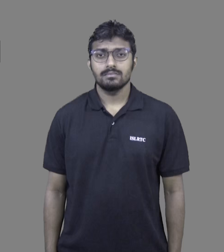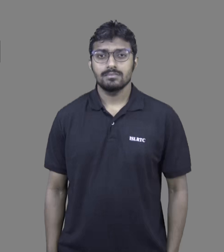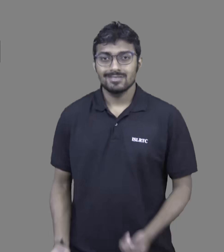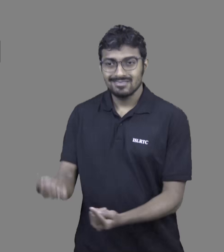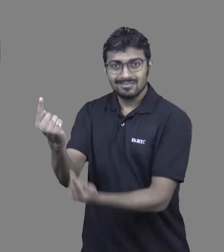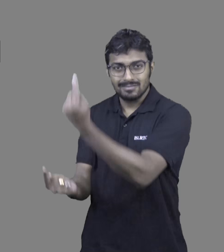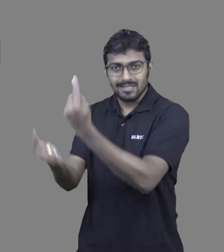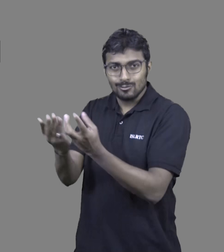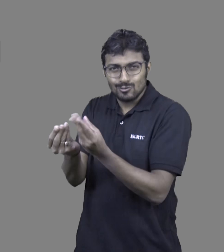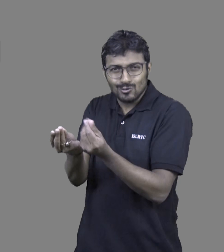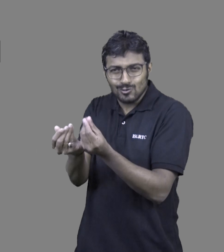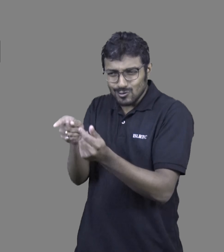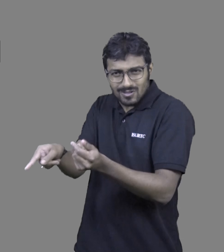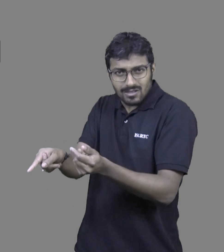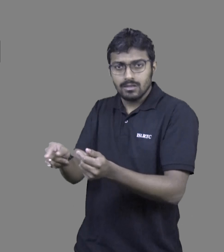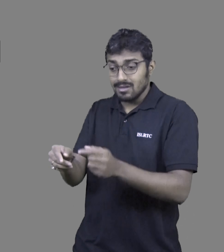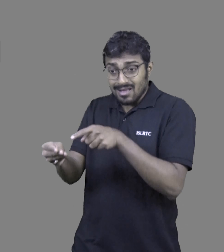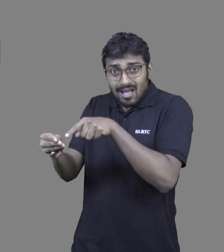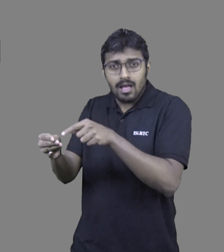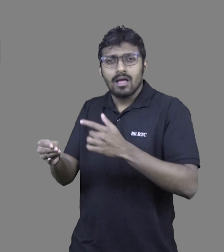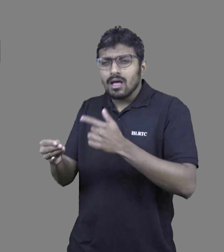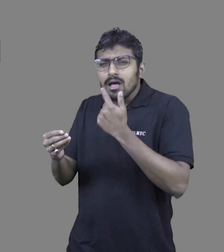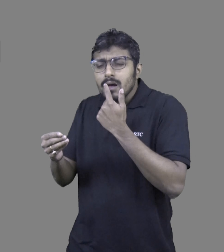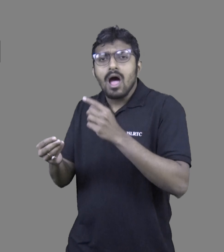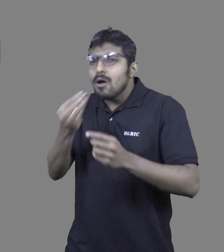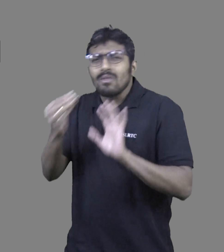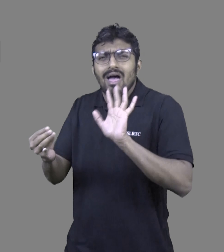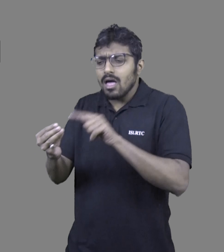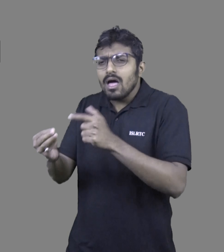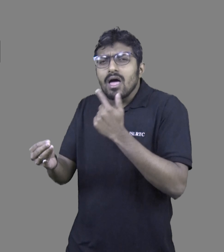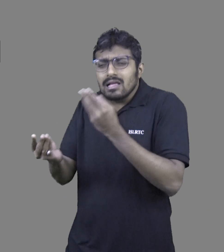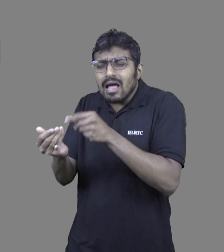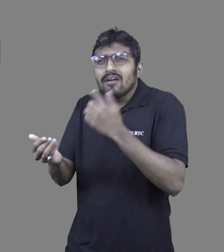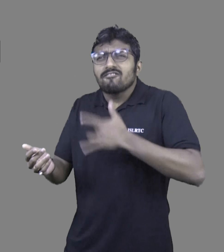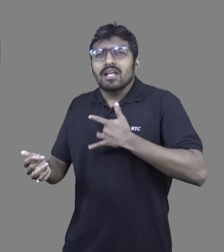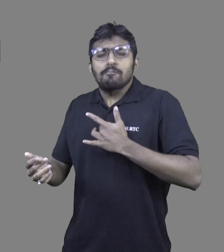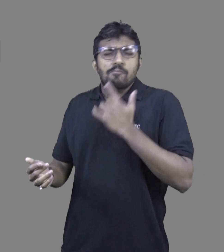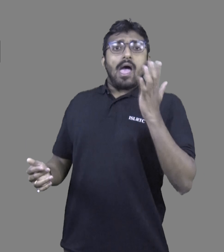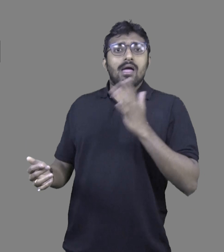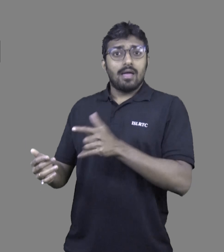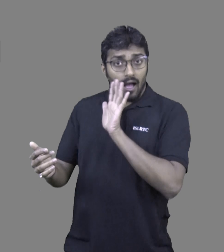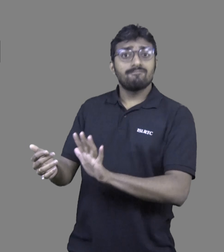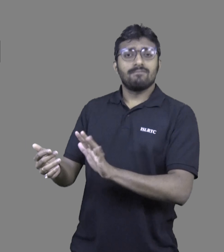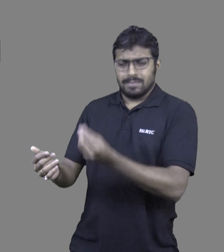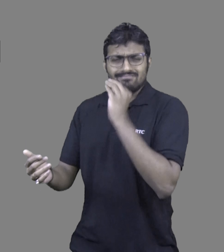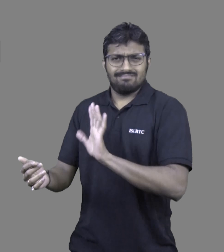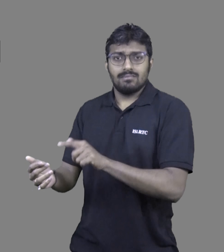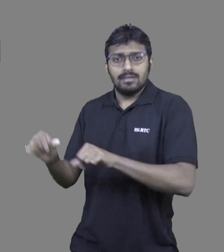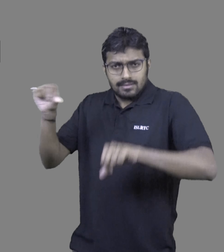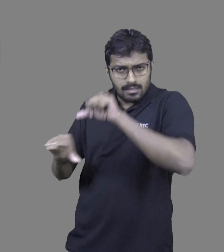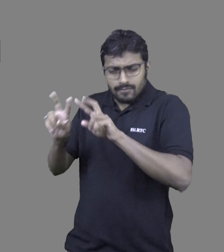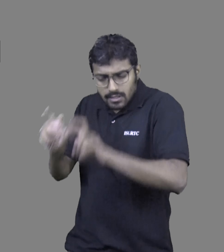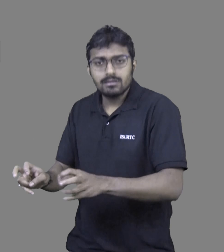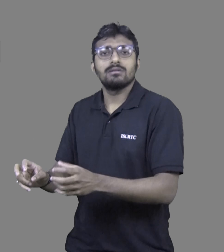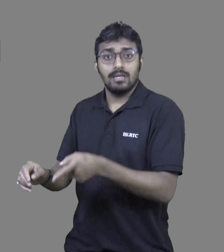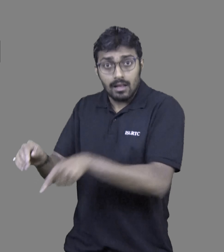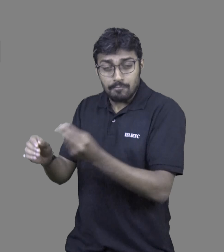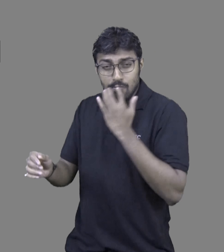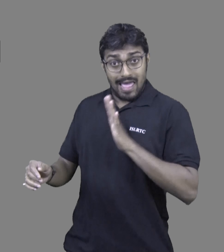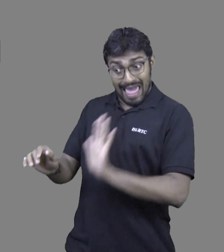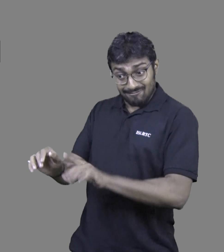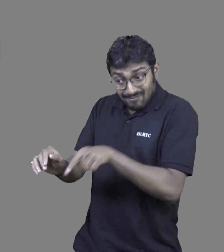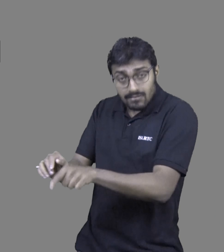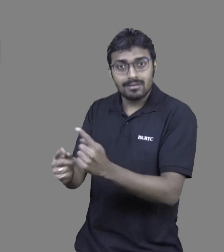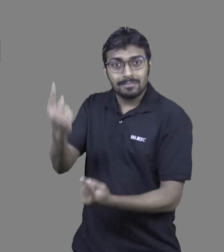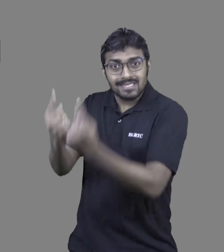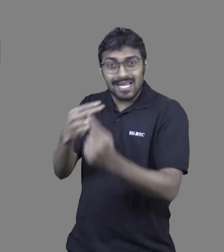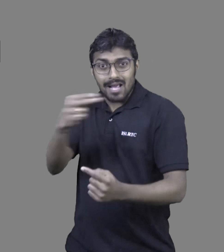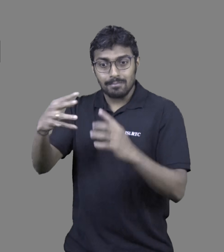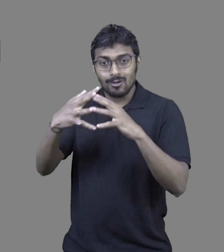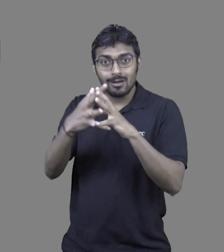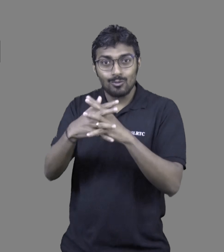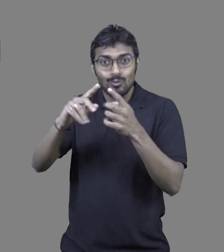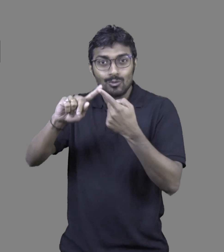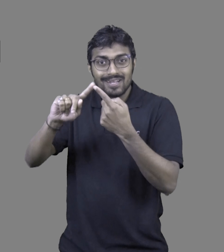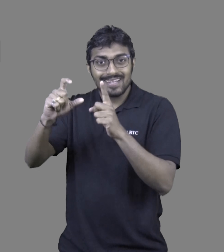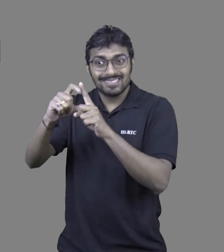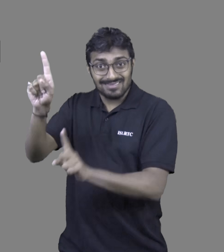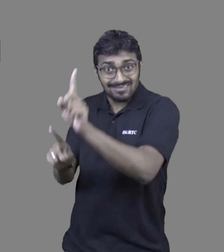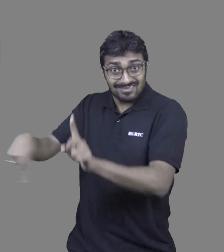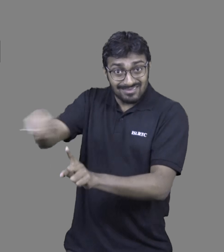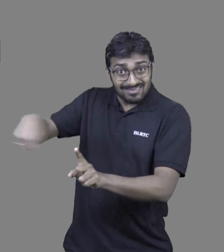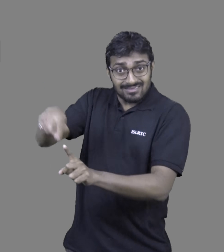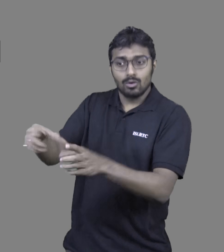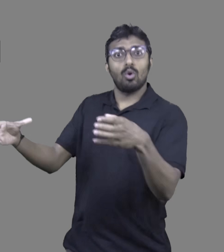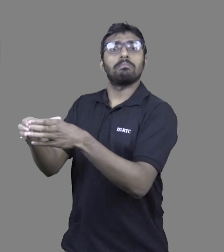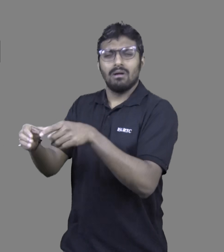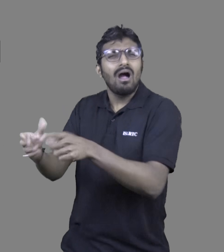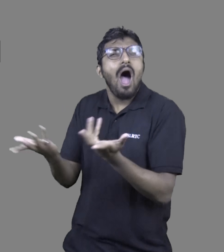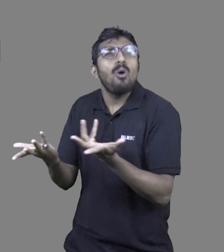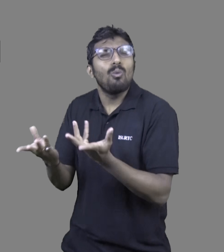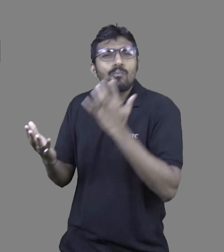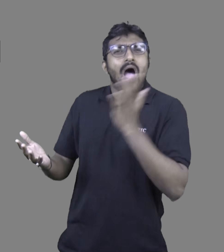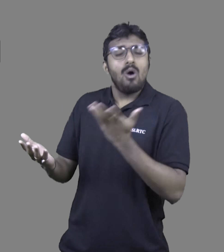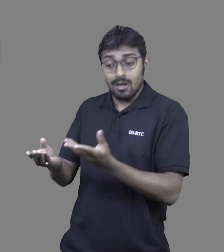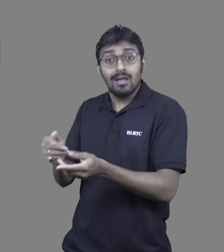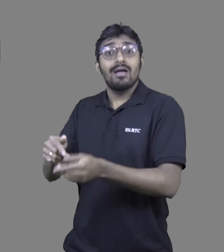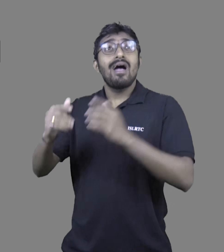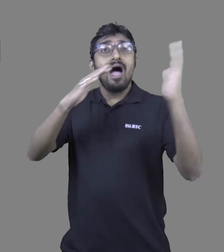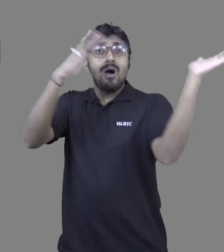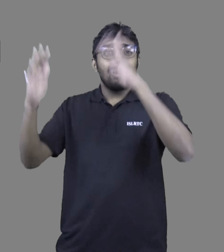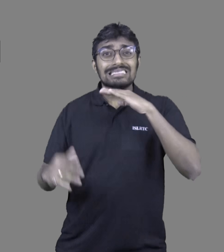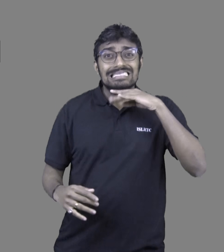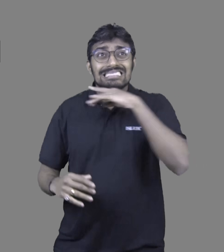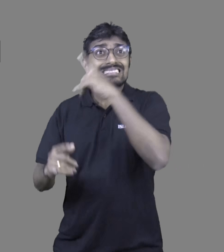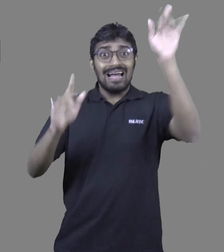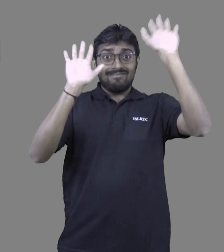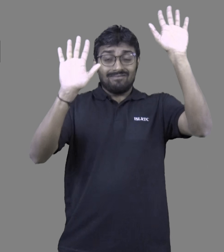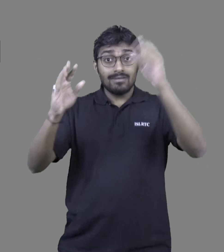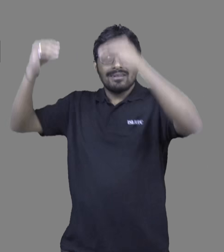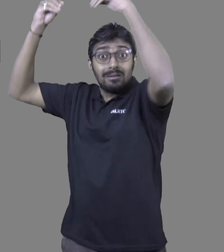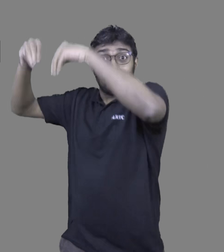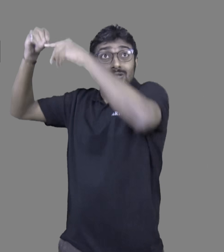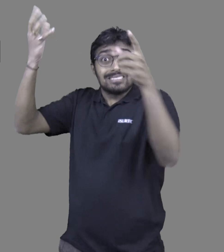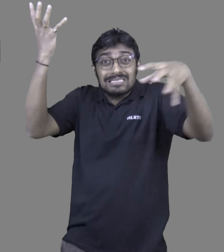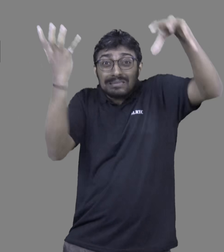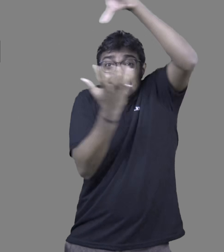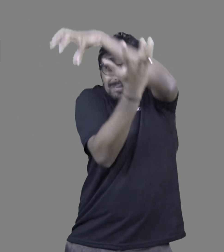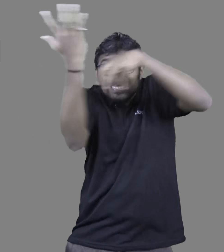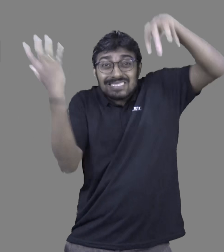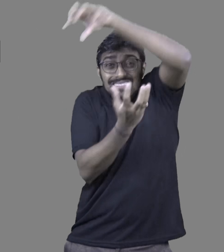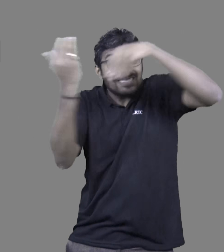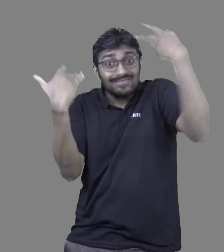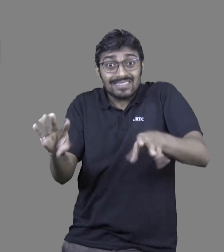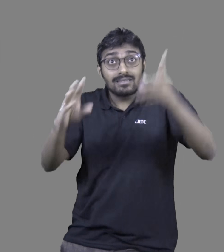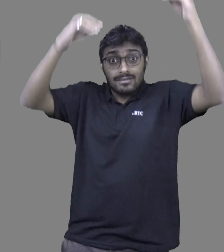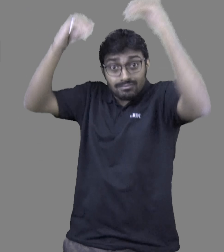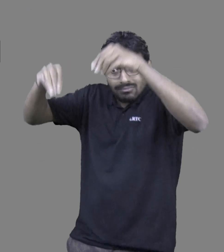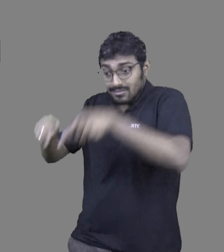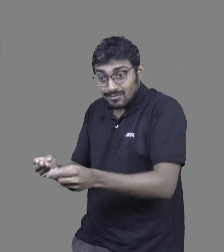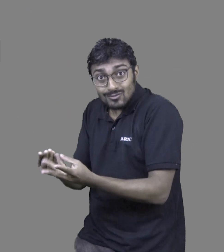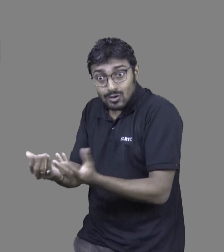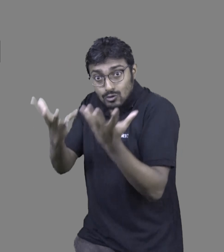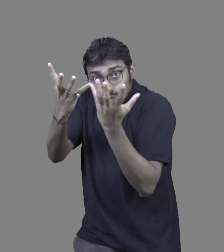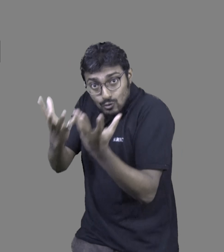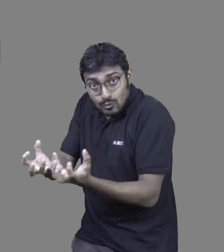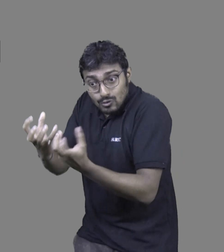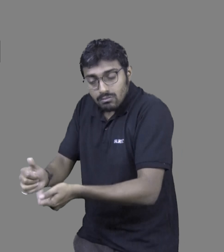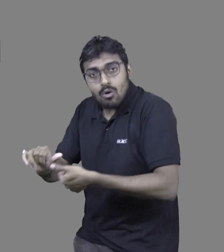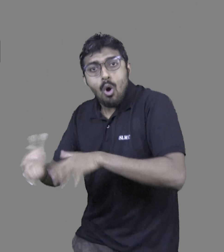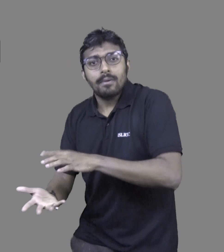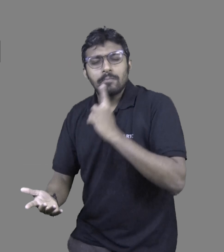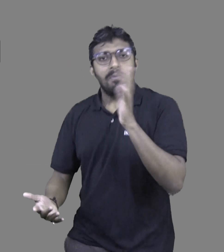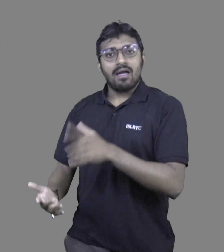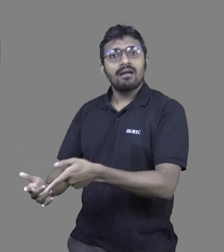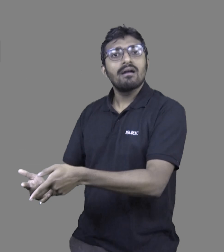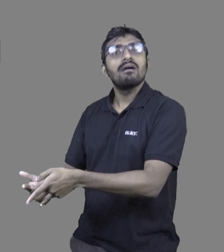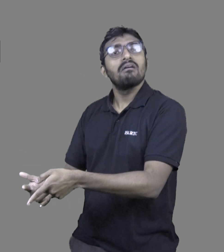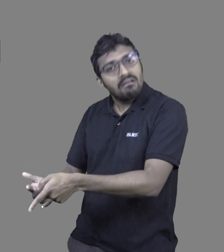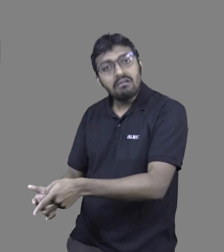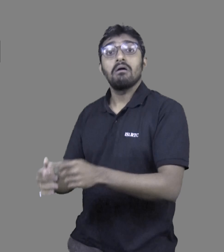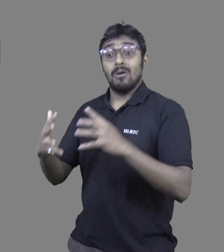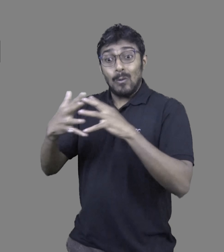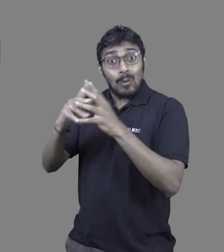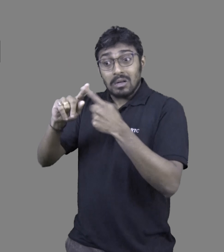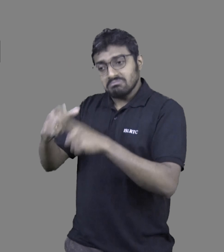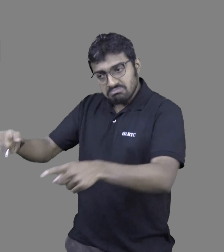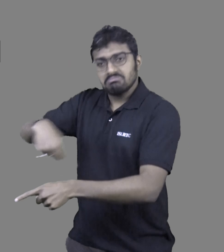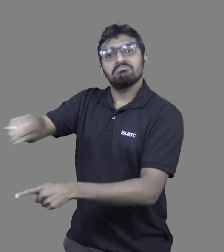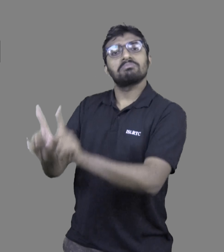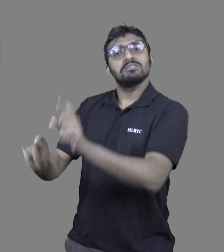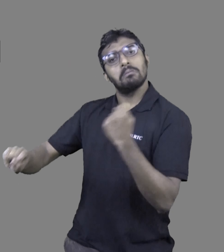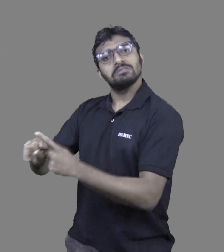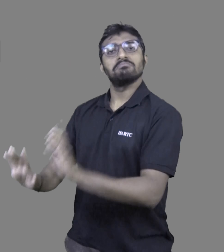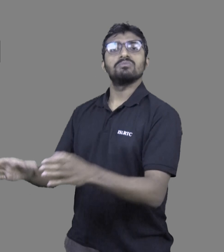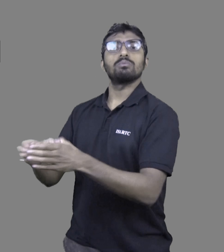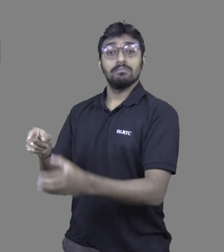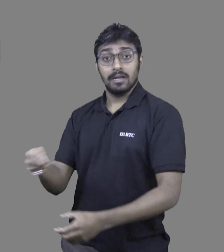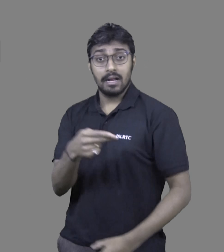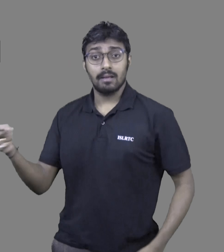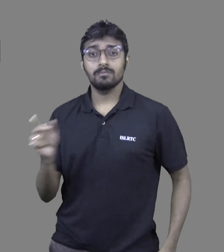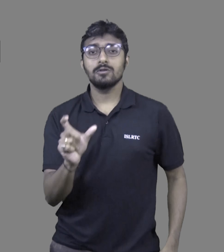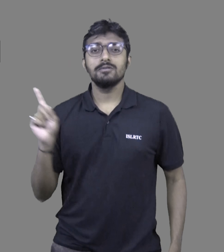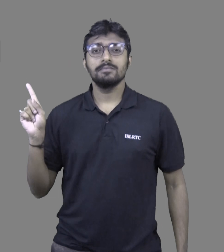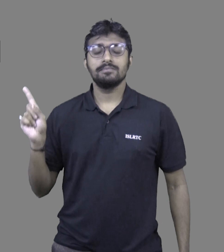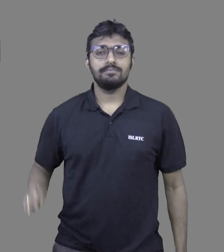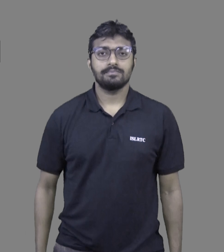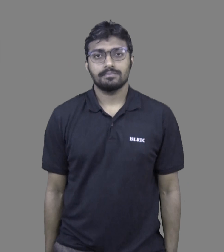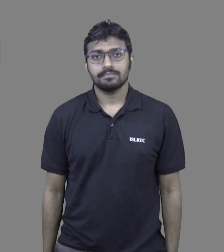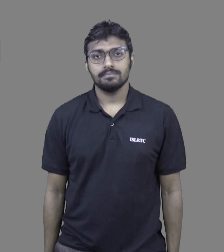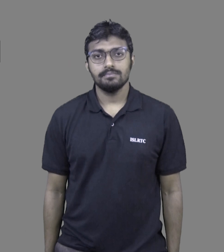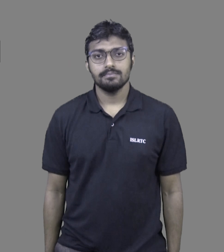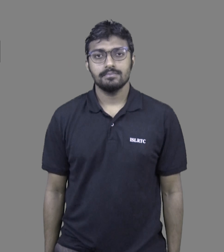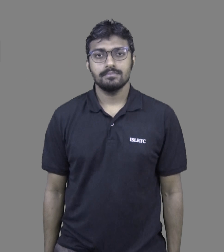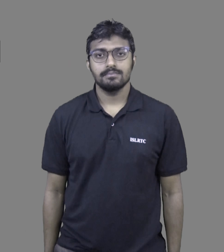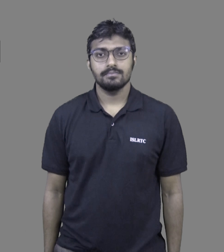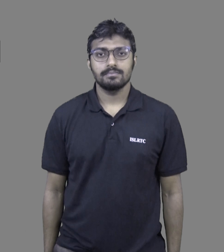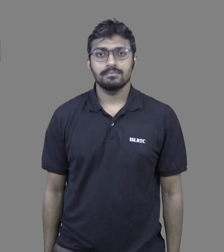Acidic Soil Weeds